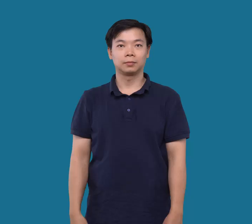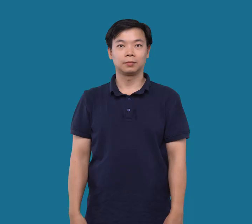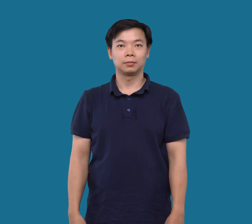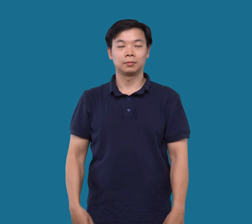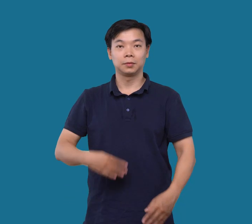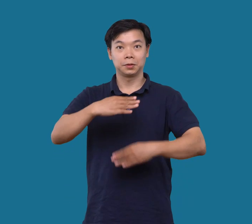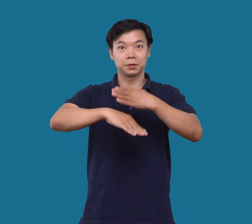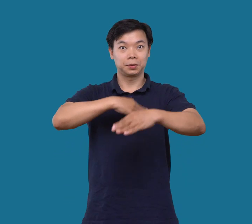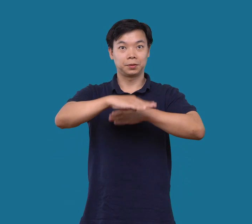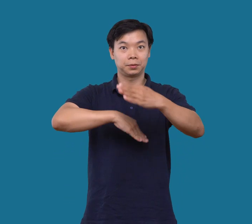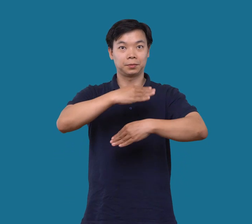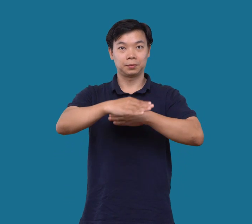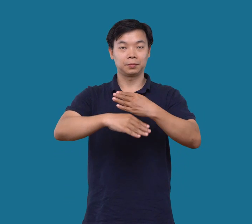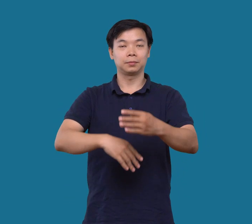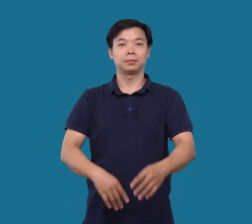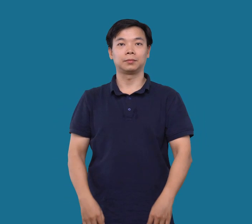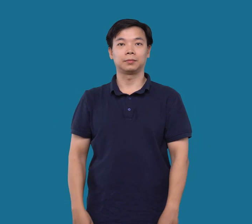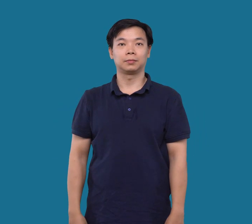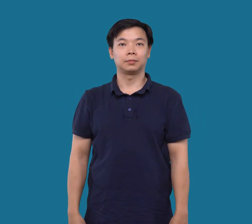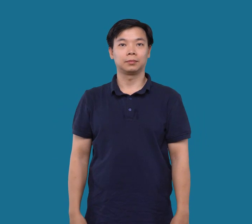thi cử